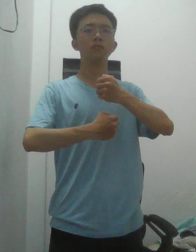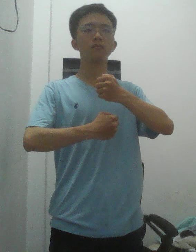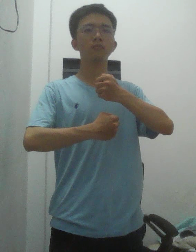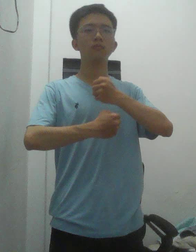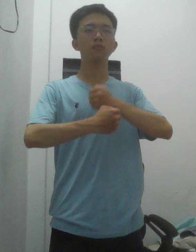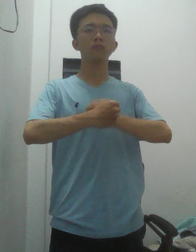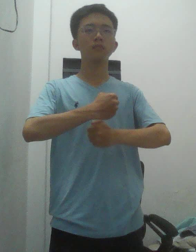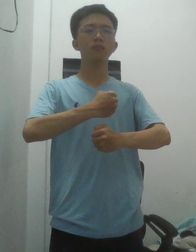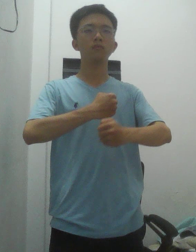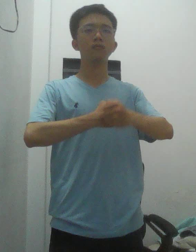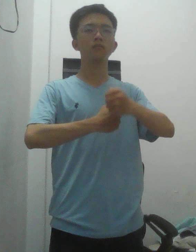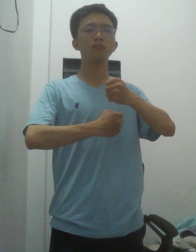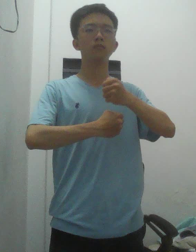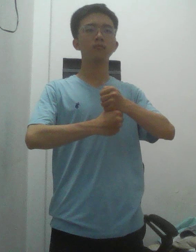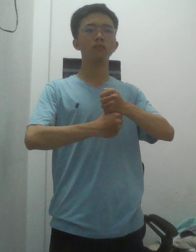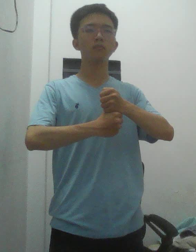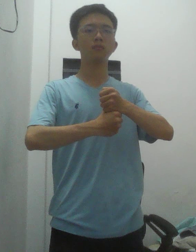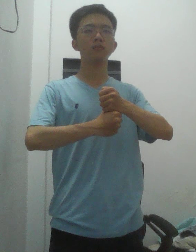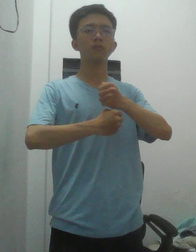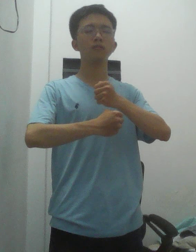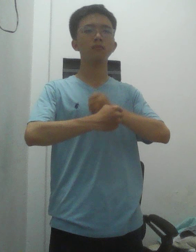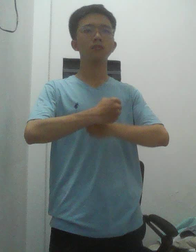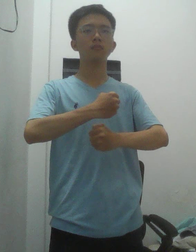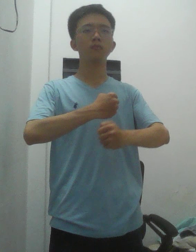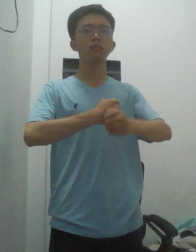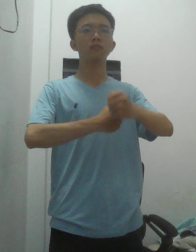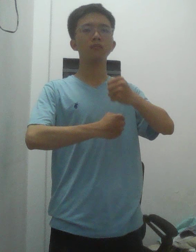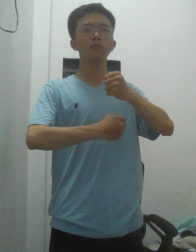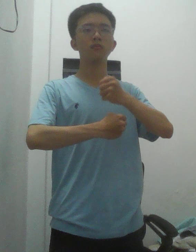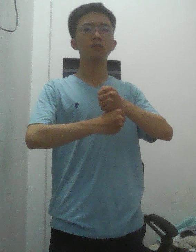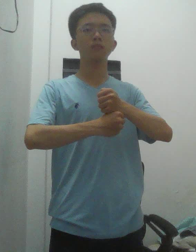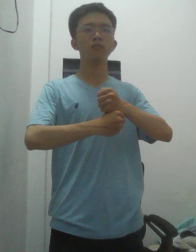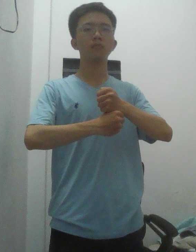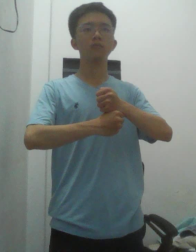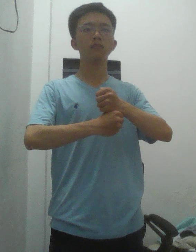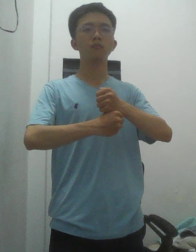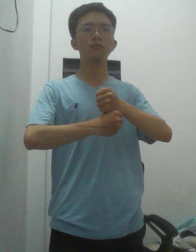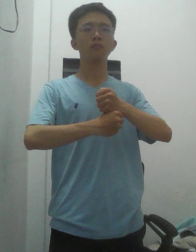quanh nam